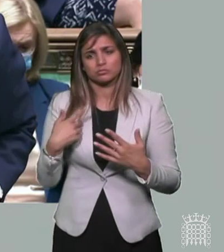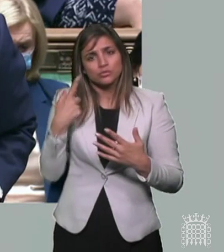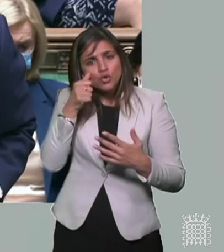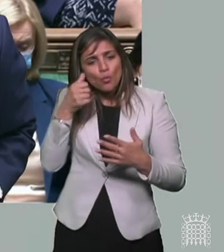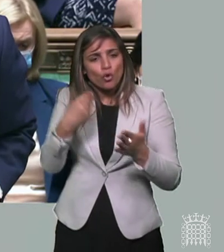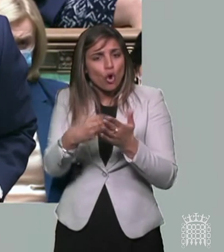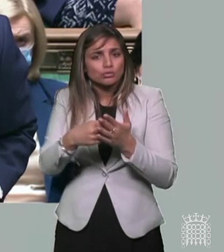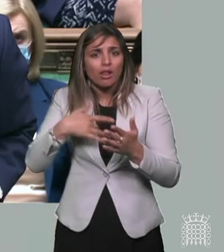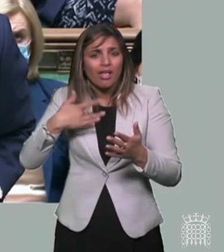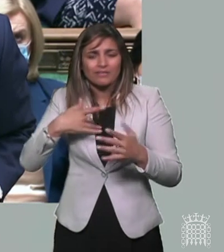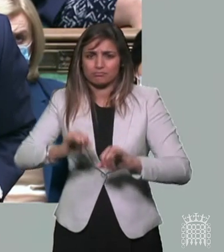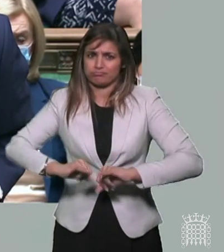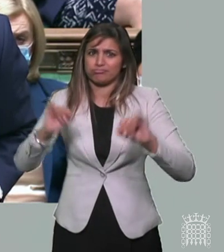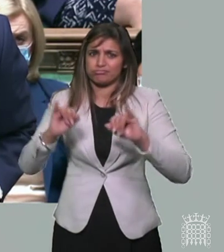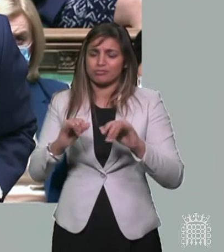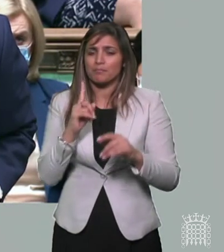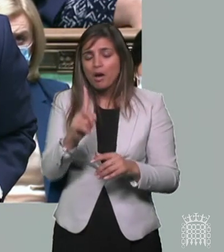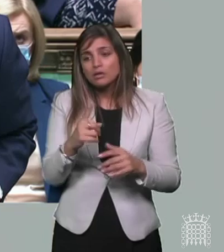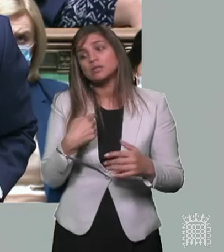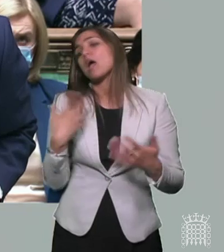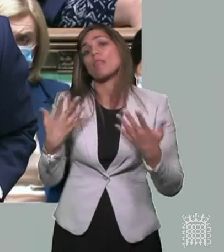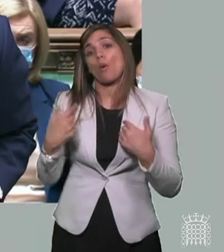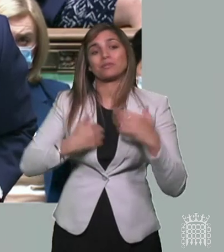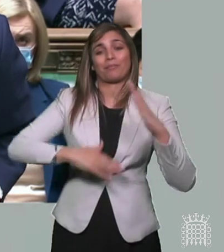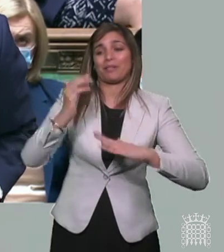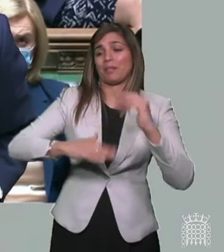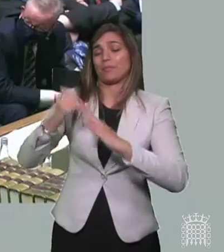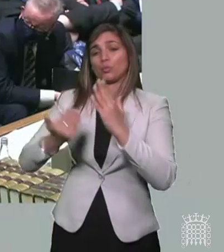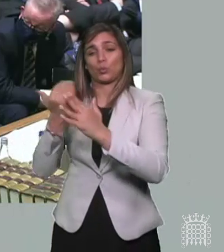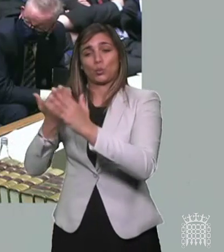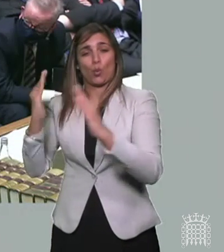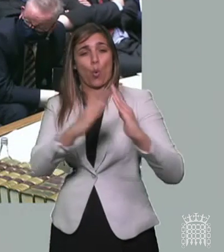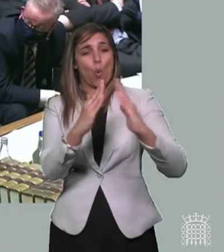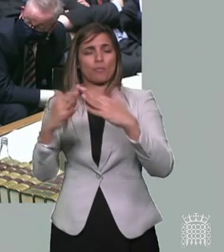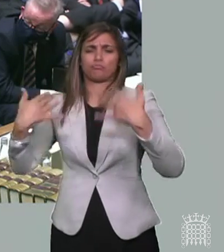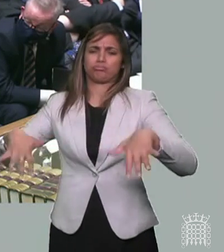We are also building record numbers of homes.